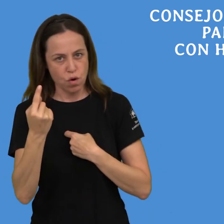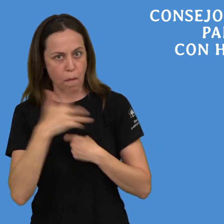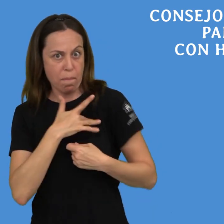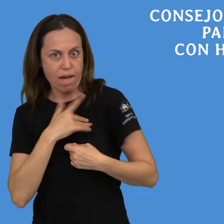corazón